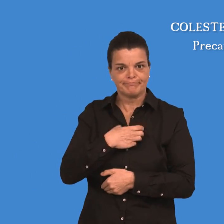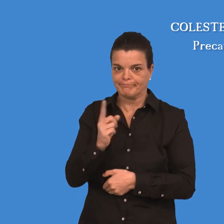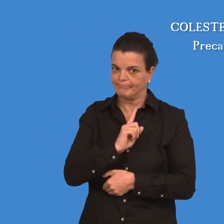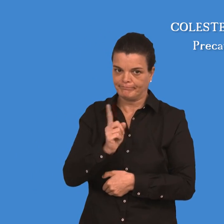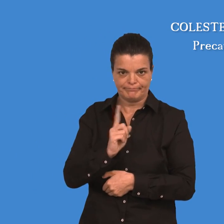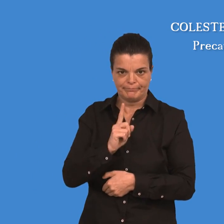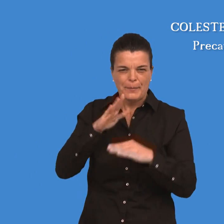no